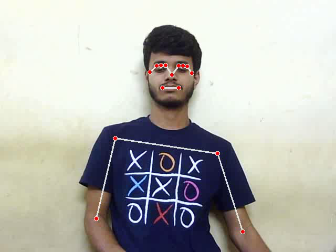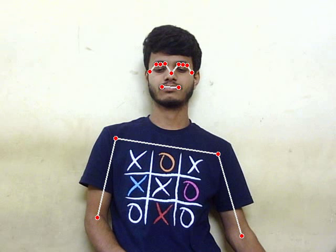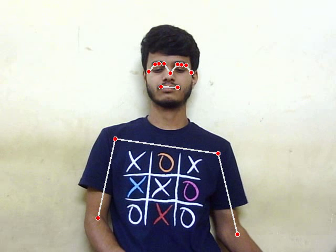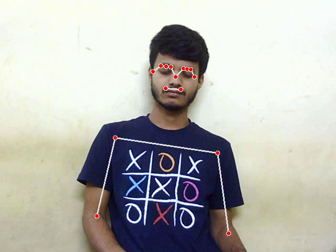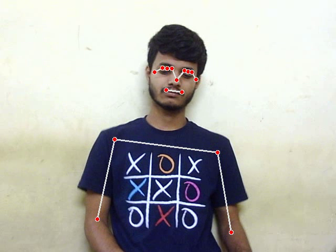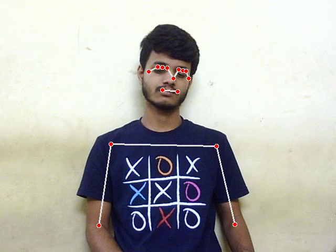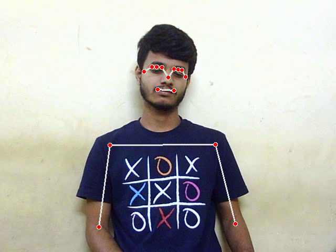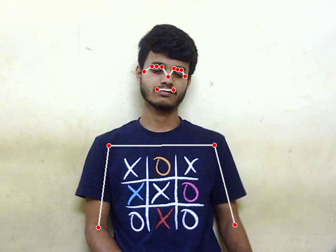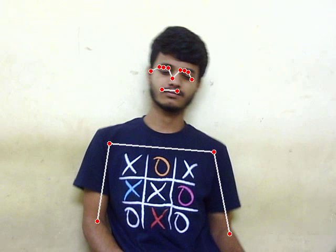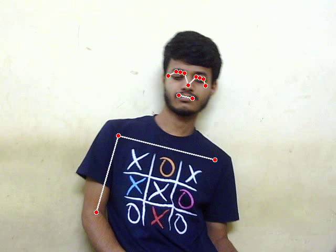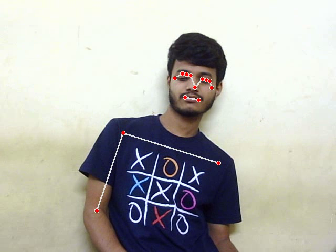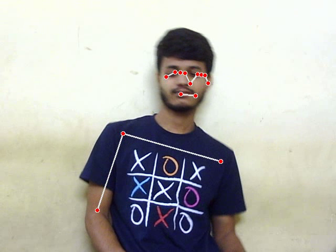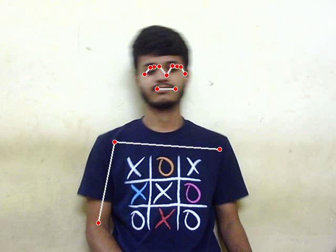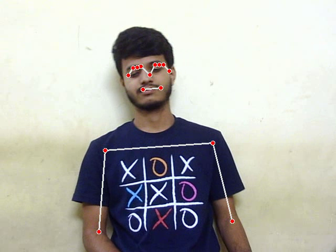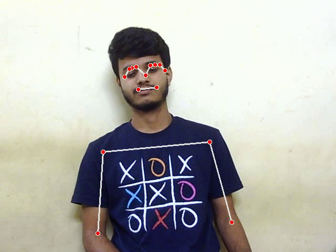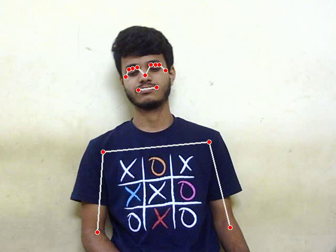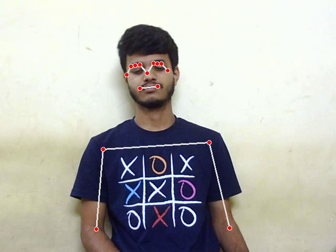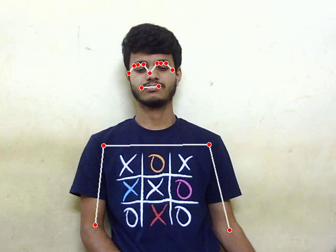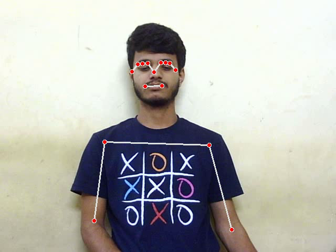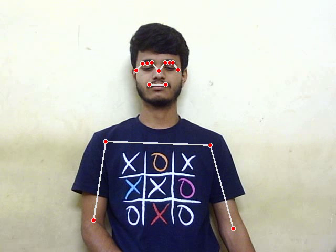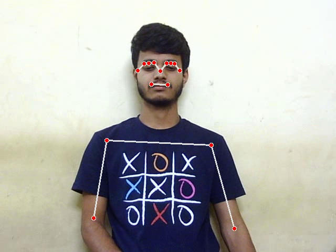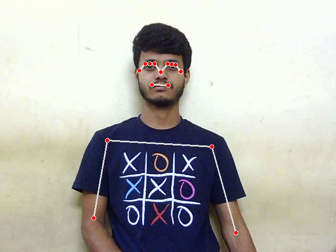when